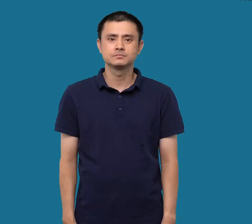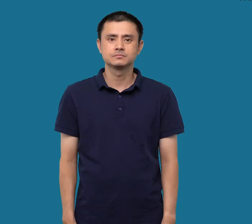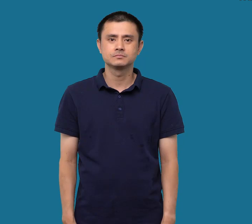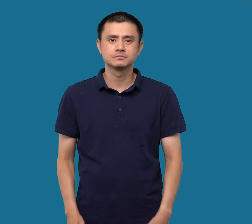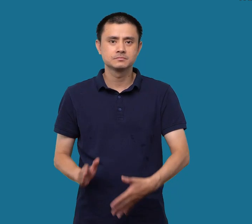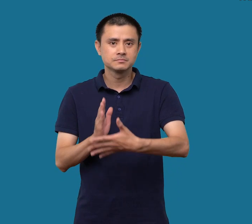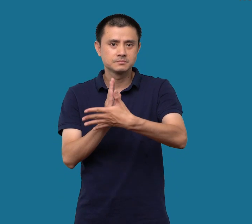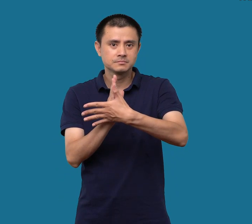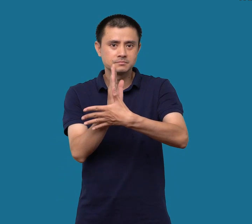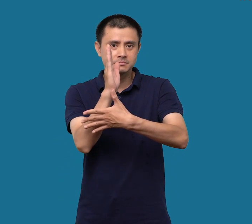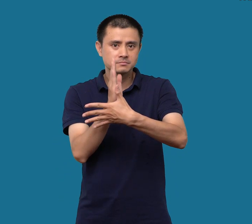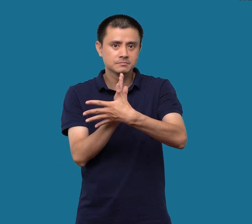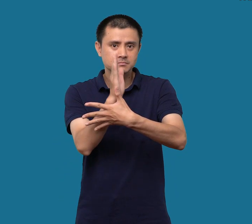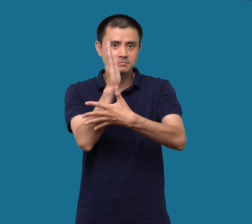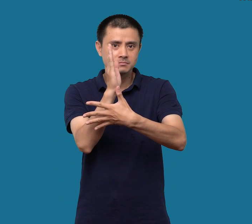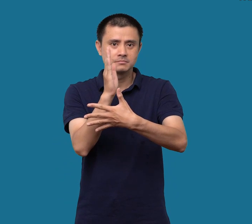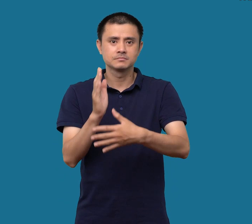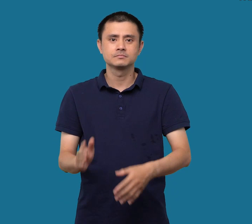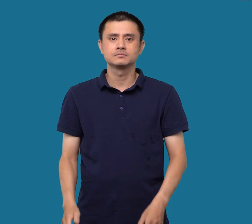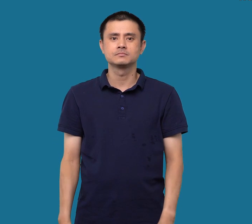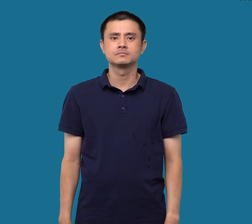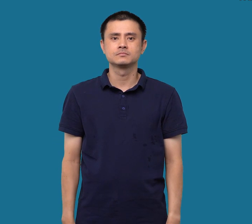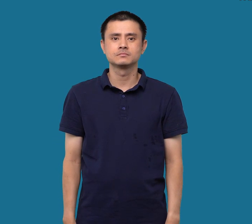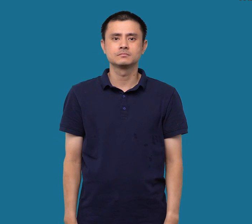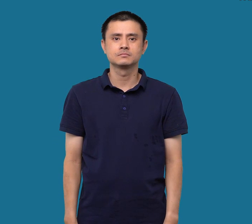hàng chục nghìn